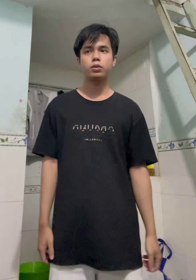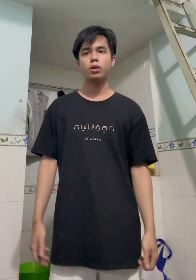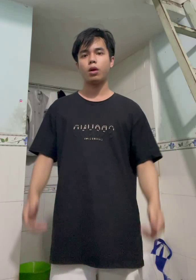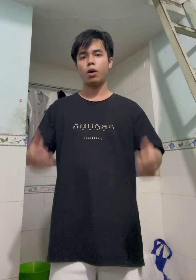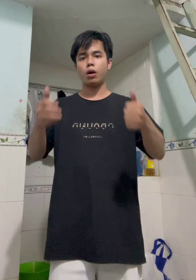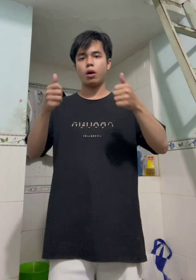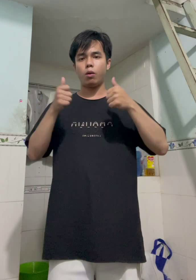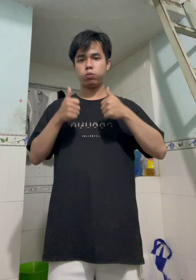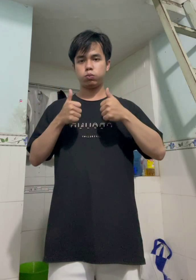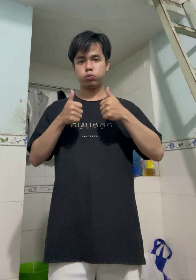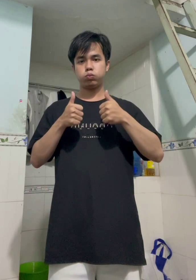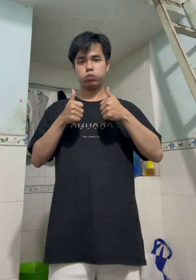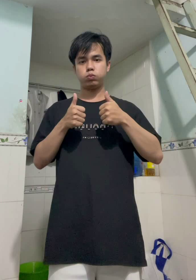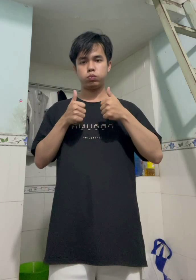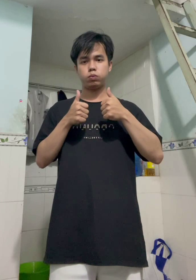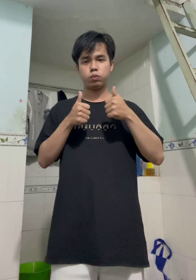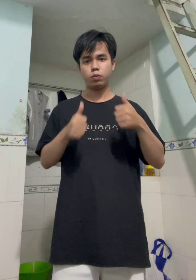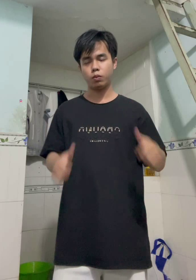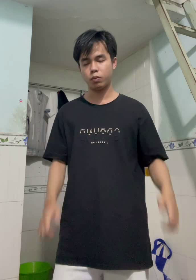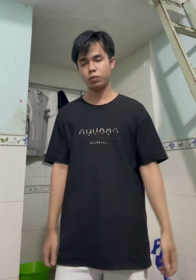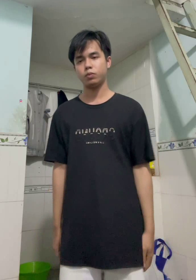rat tot